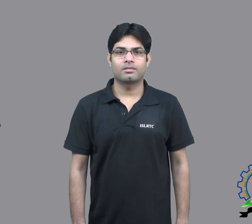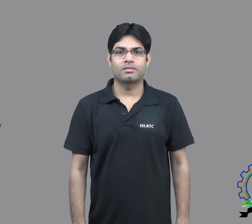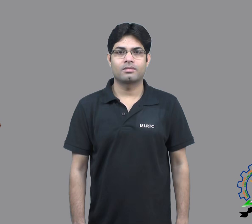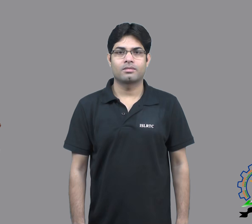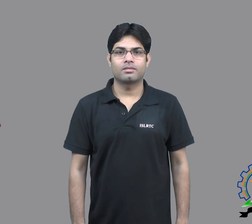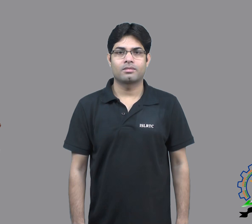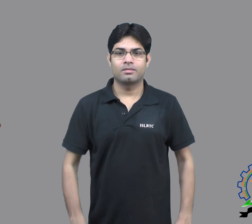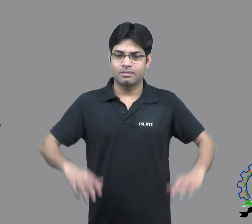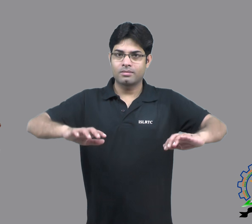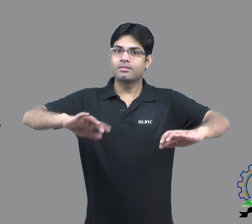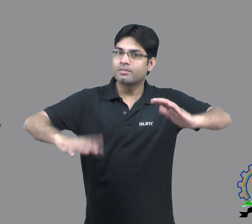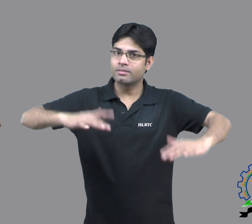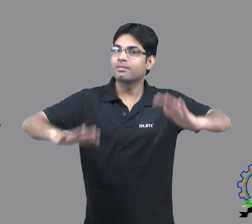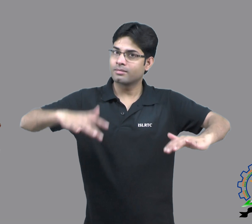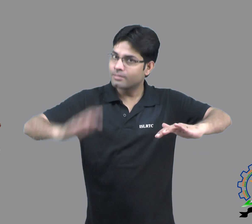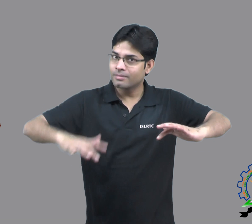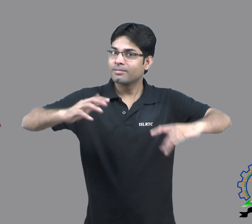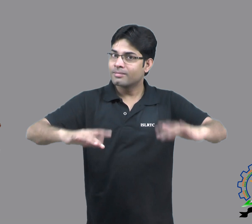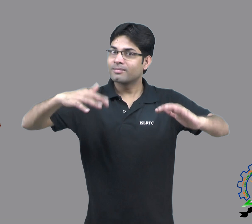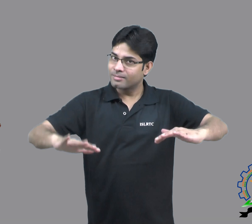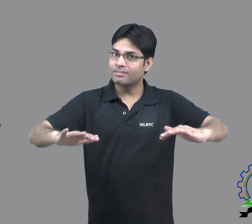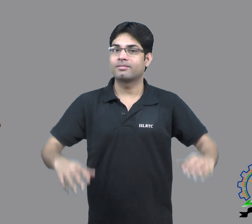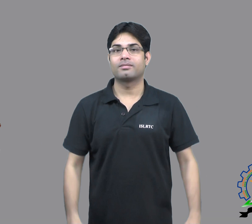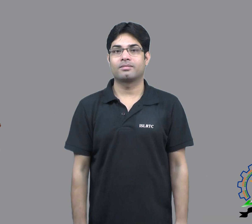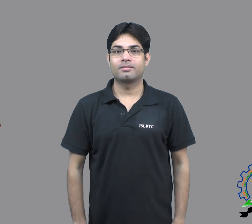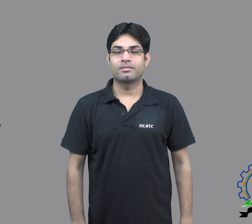Tabla